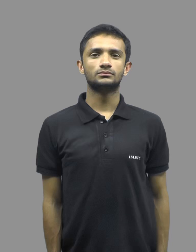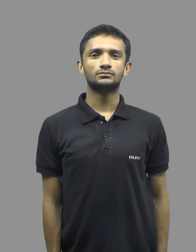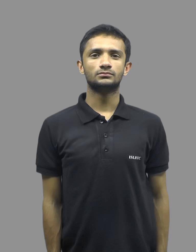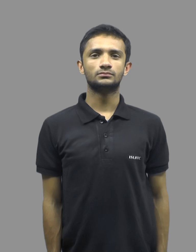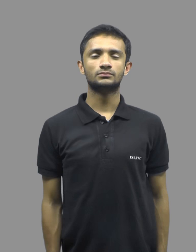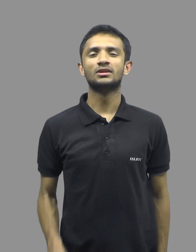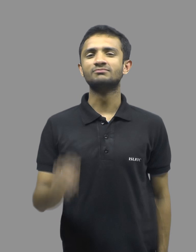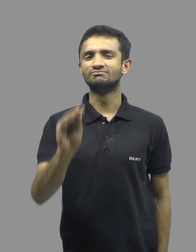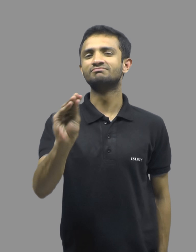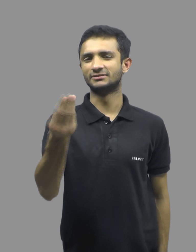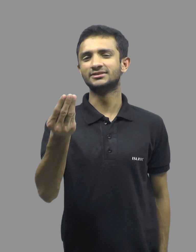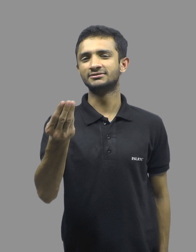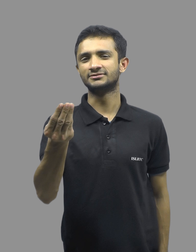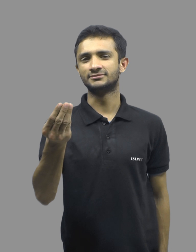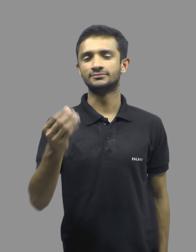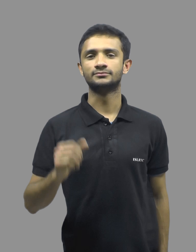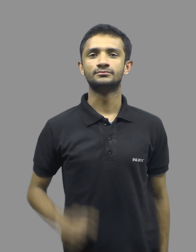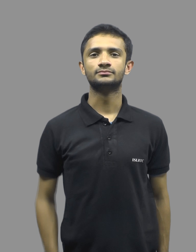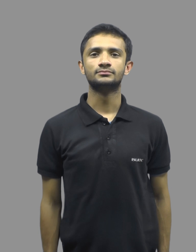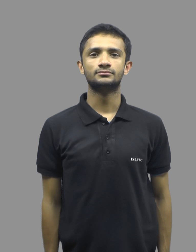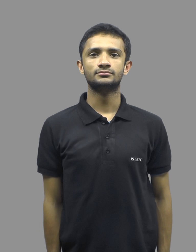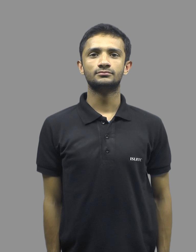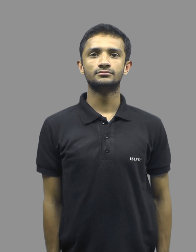Better